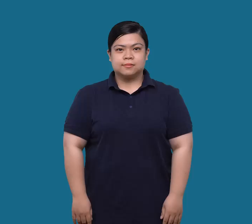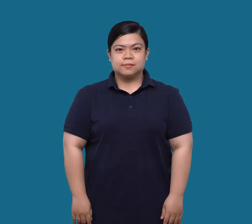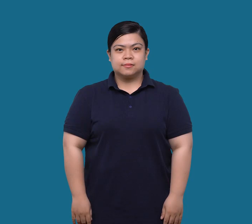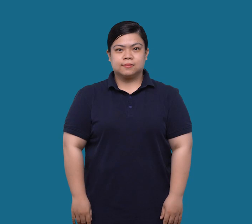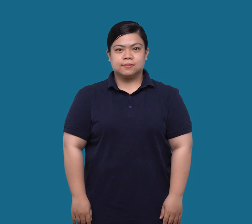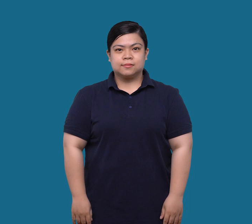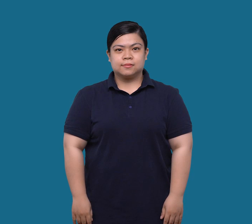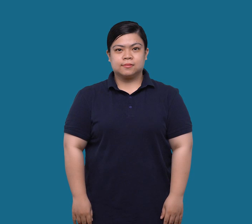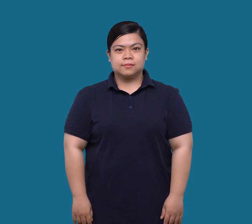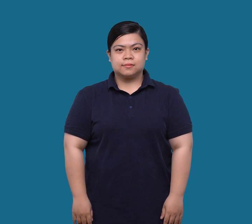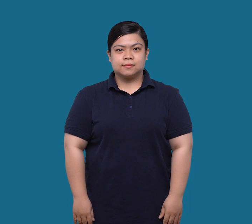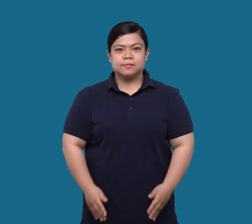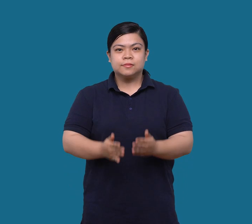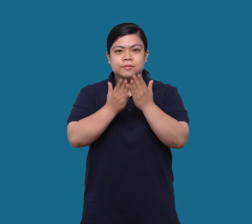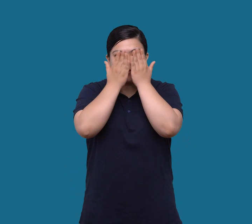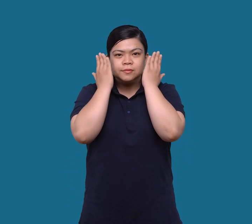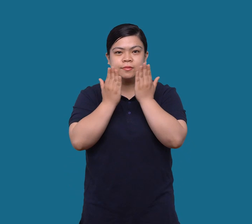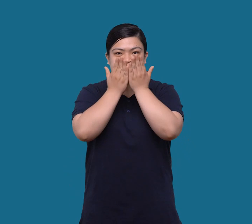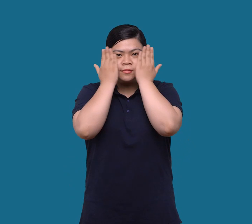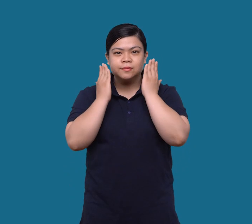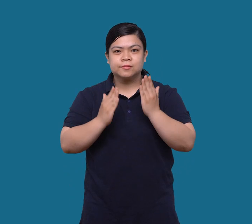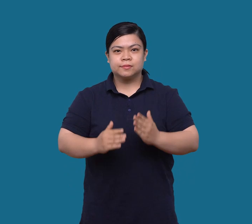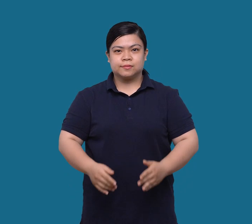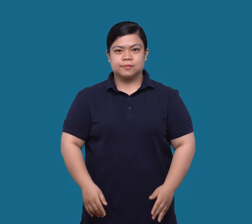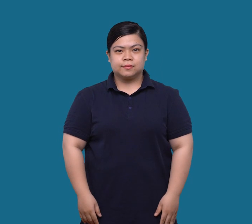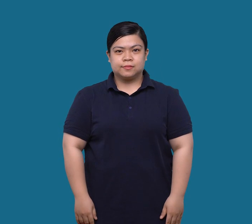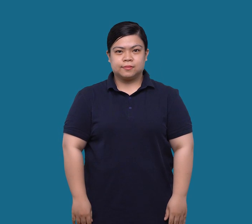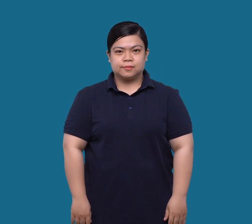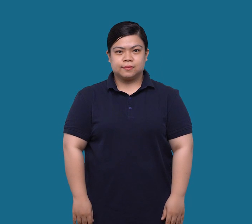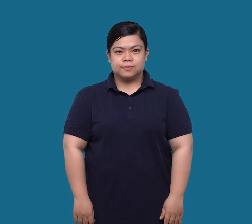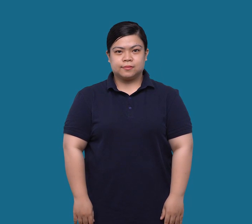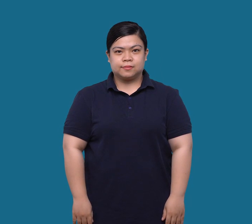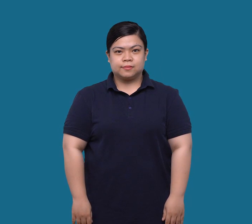rửa mặt